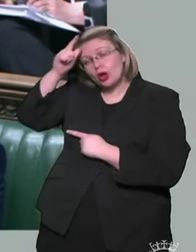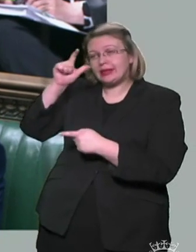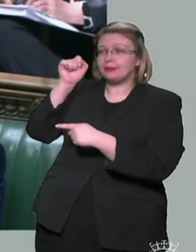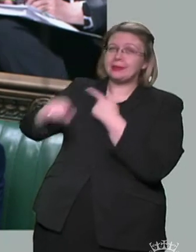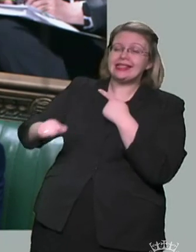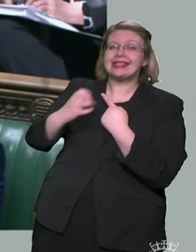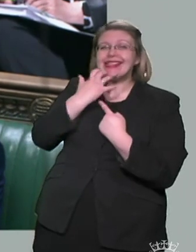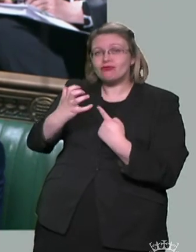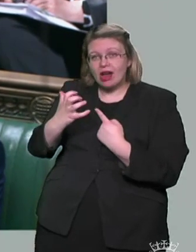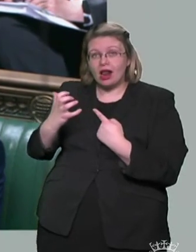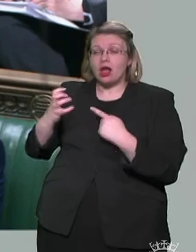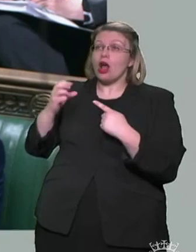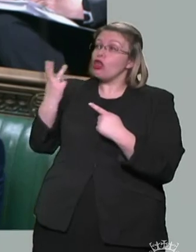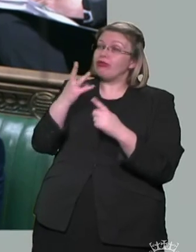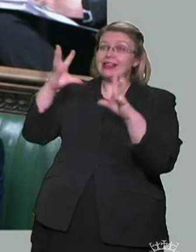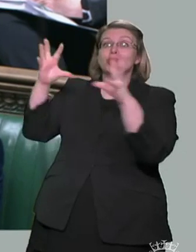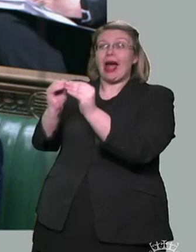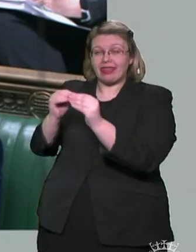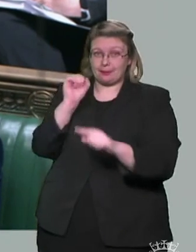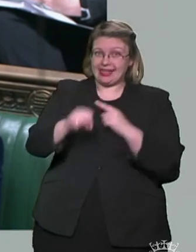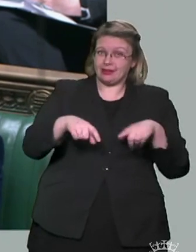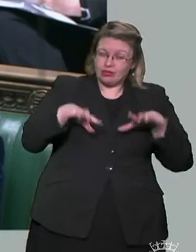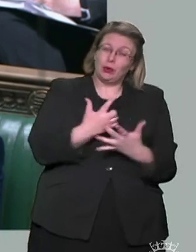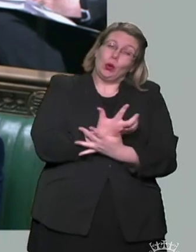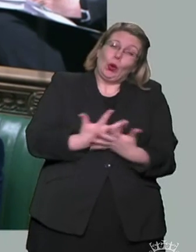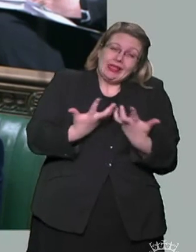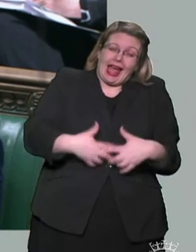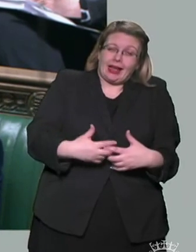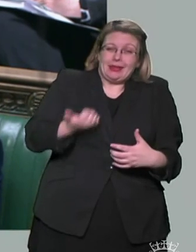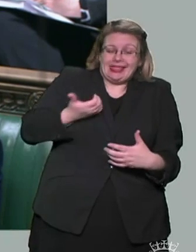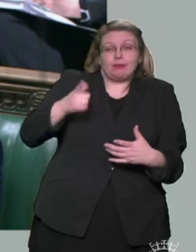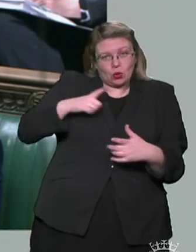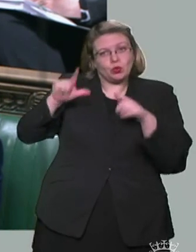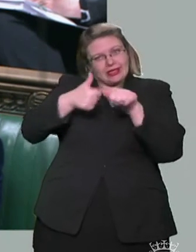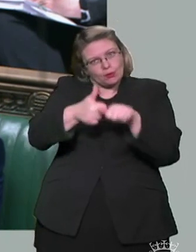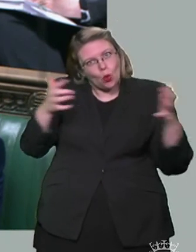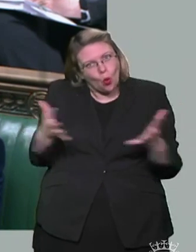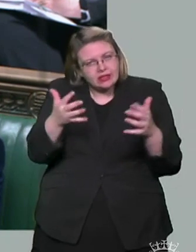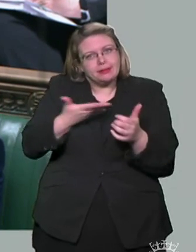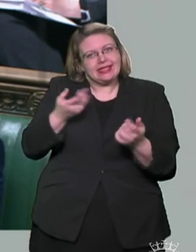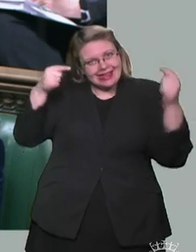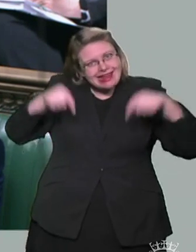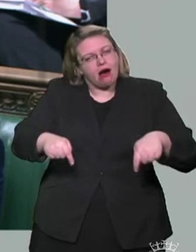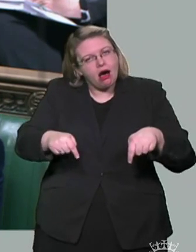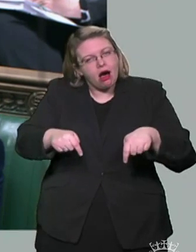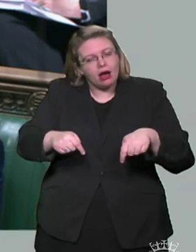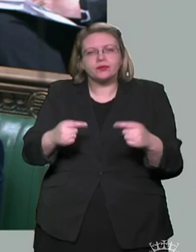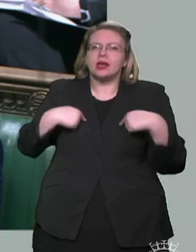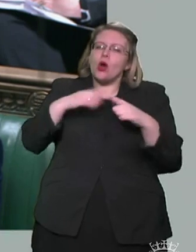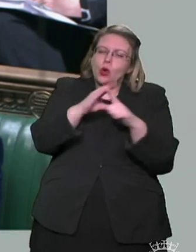The Opposition do not want to hear it, but let me tell you: that is more than France.